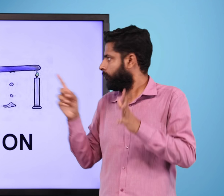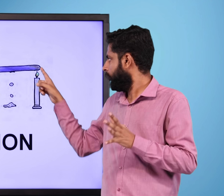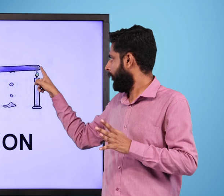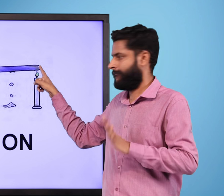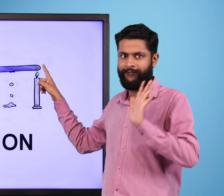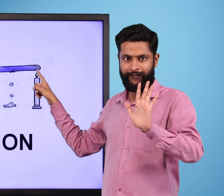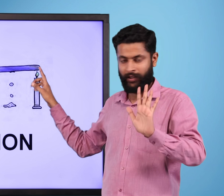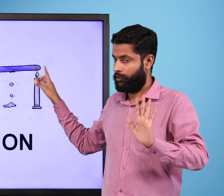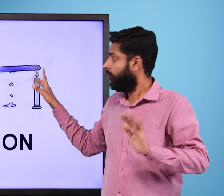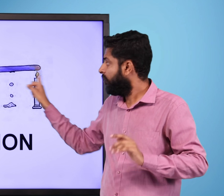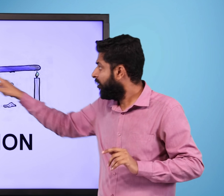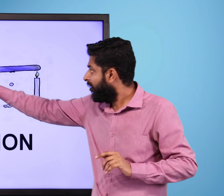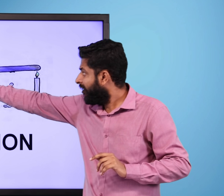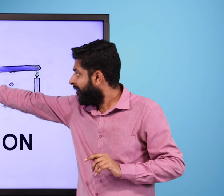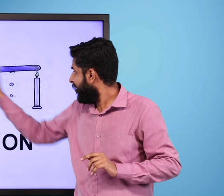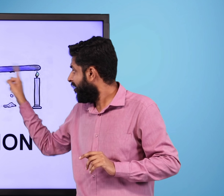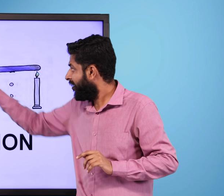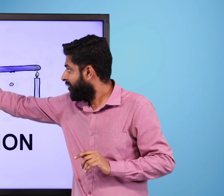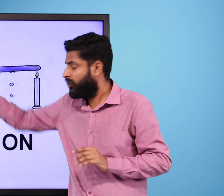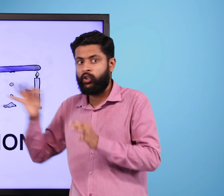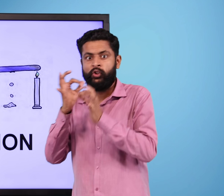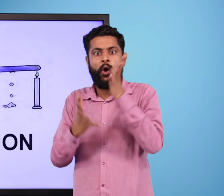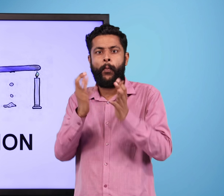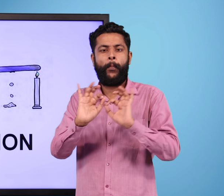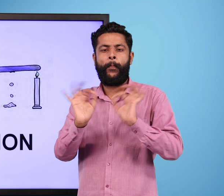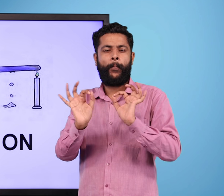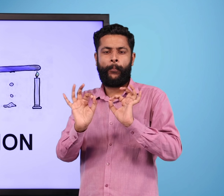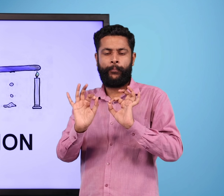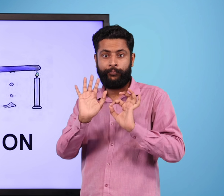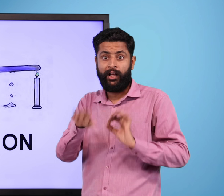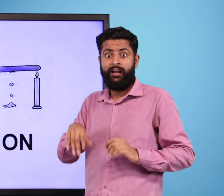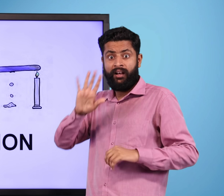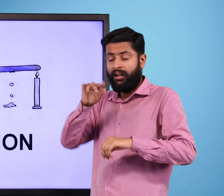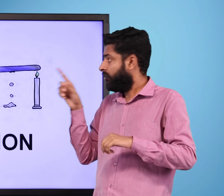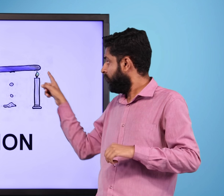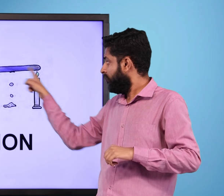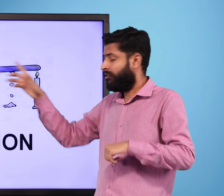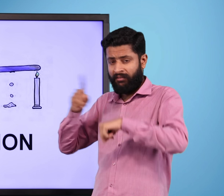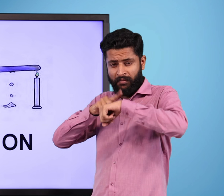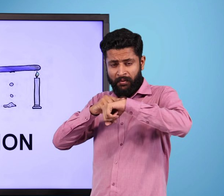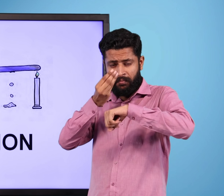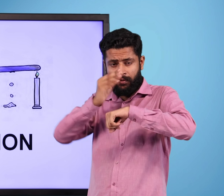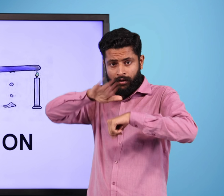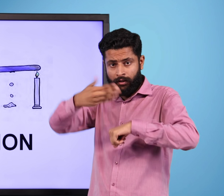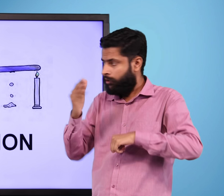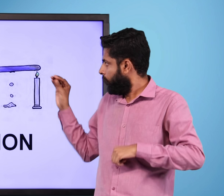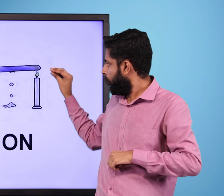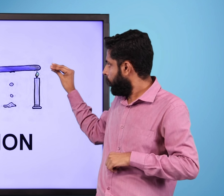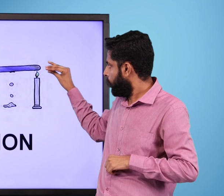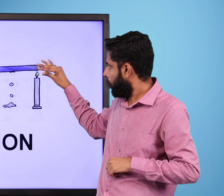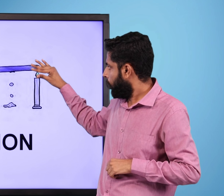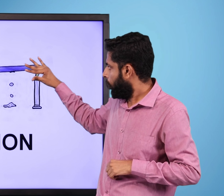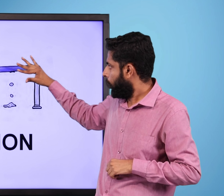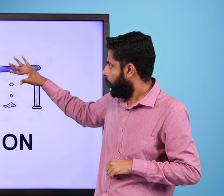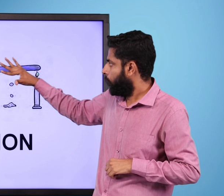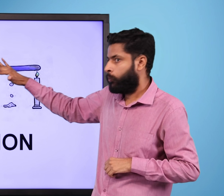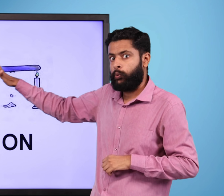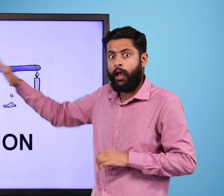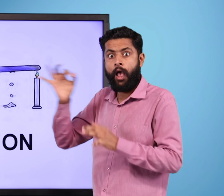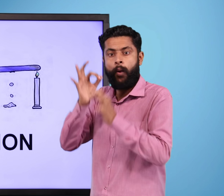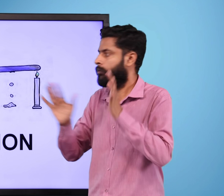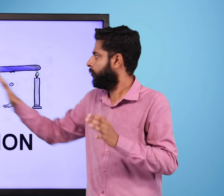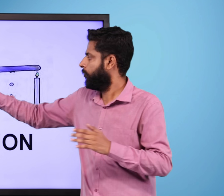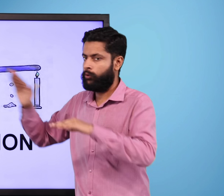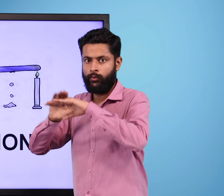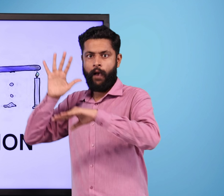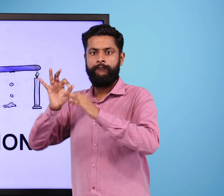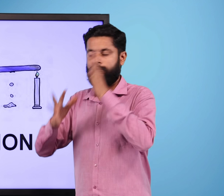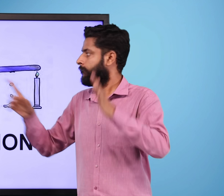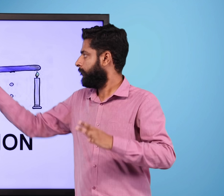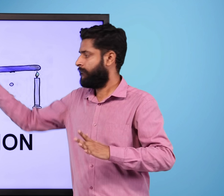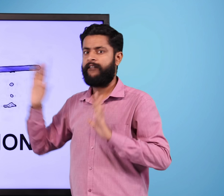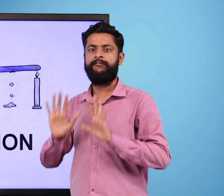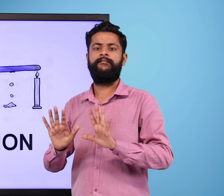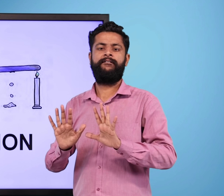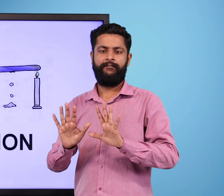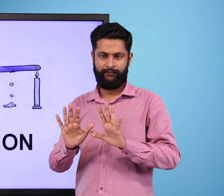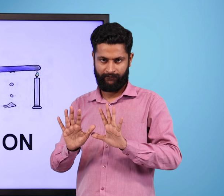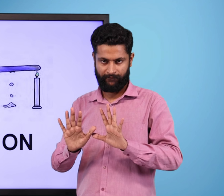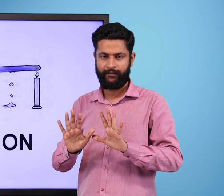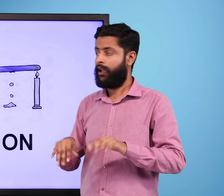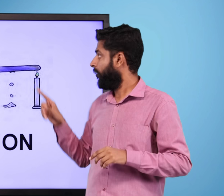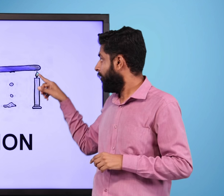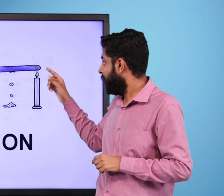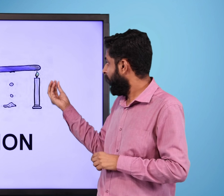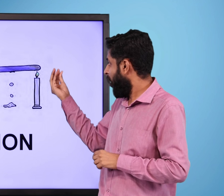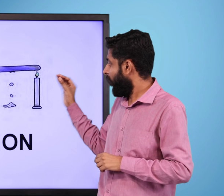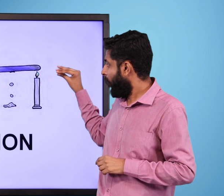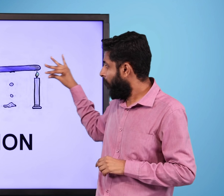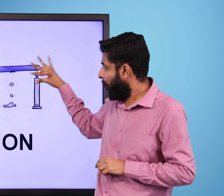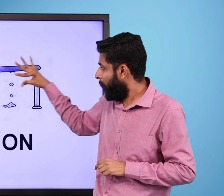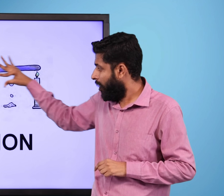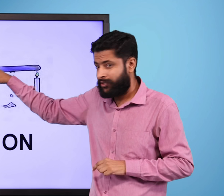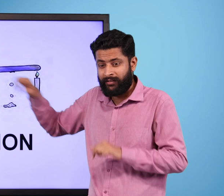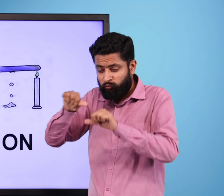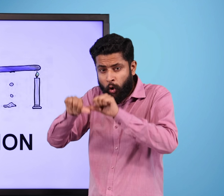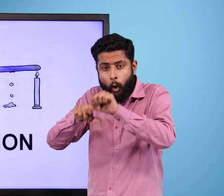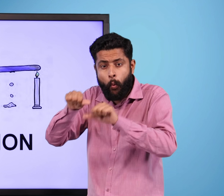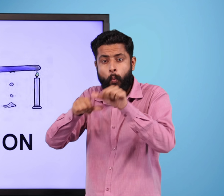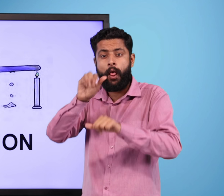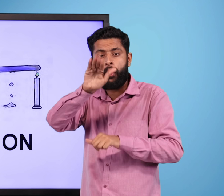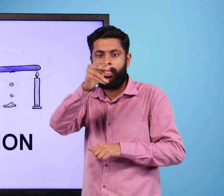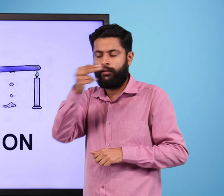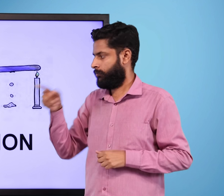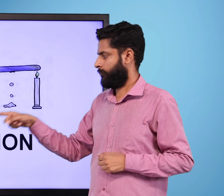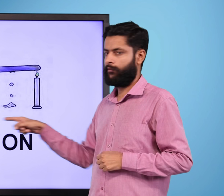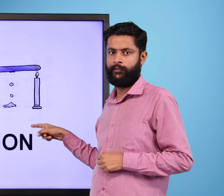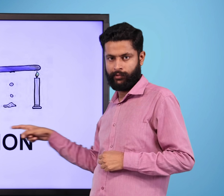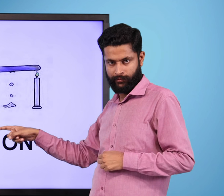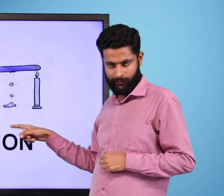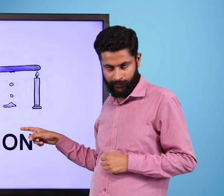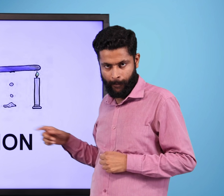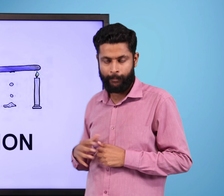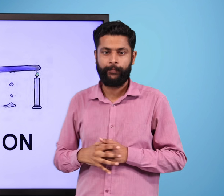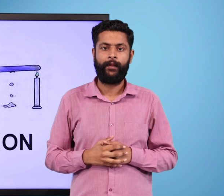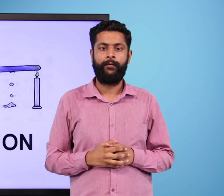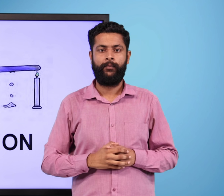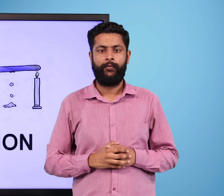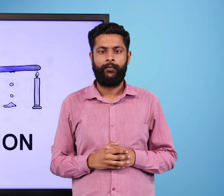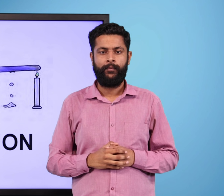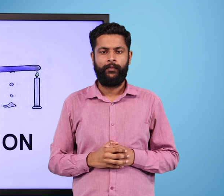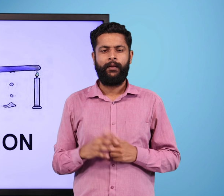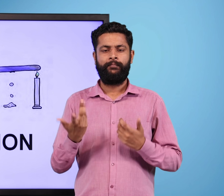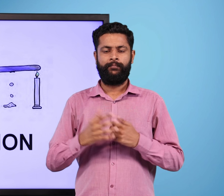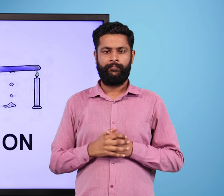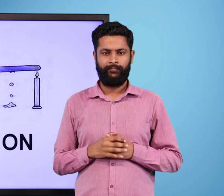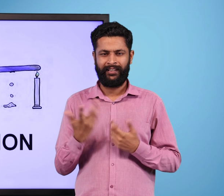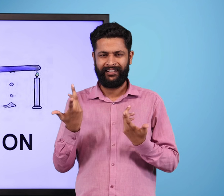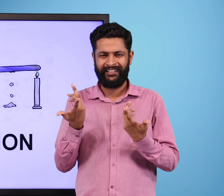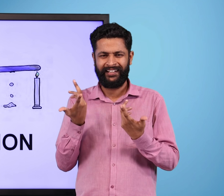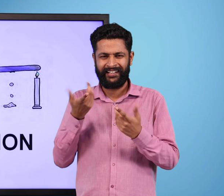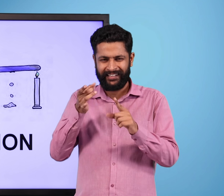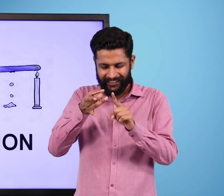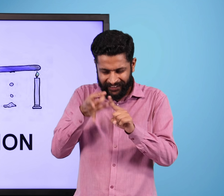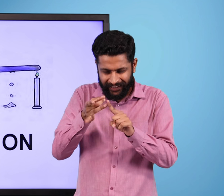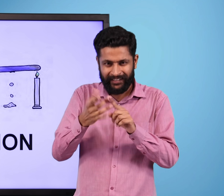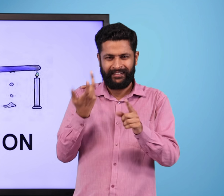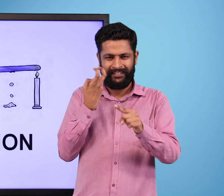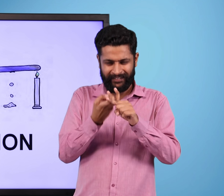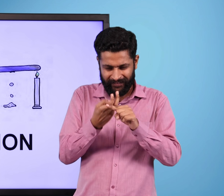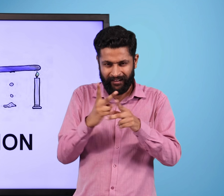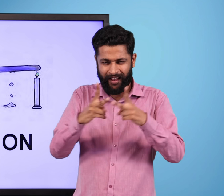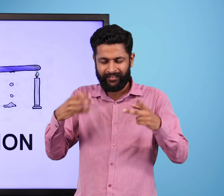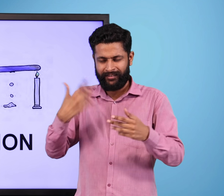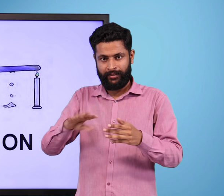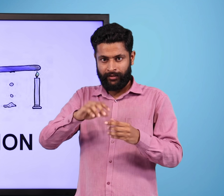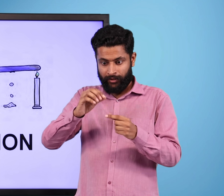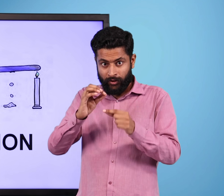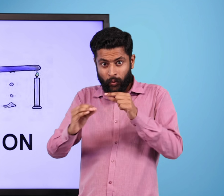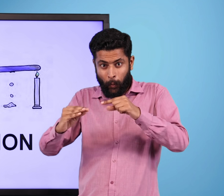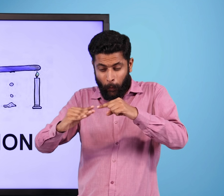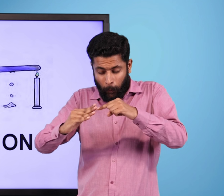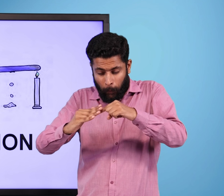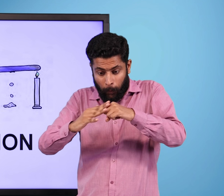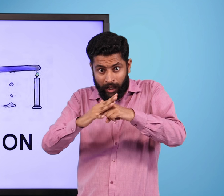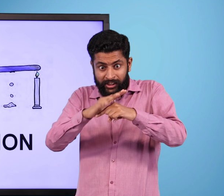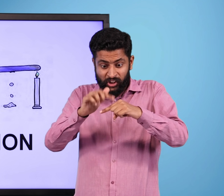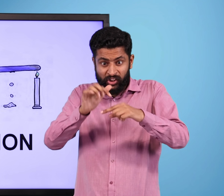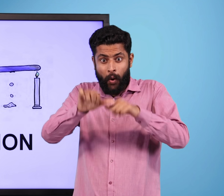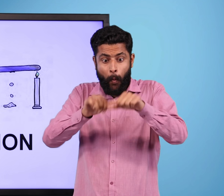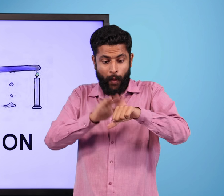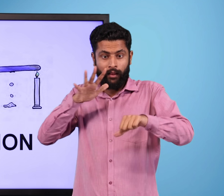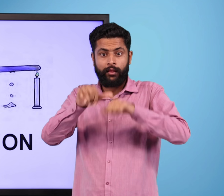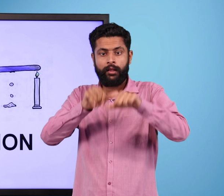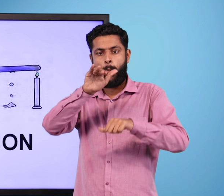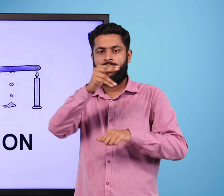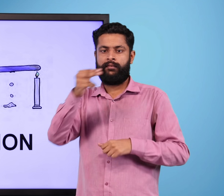After some time, the other end also becomes hot. This process by which heat is transferred from the hotter end to the colder end of an object is known as conduction. In solids, generally, the heat is transferred by conduction.